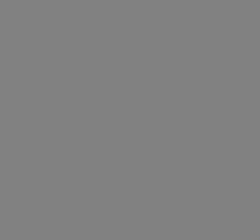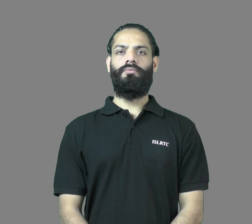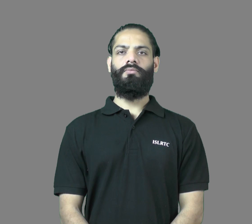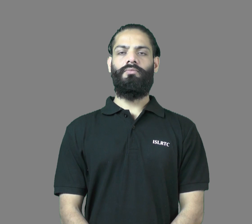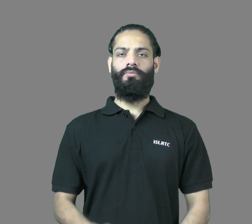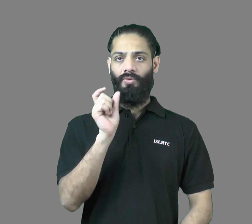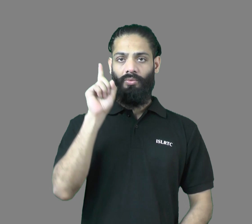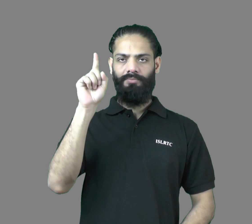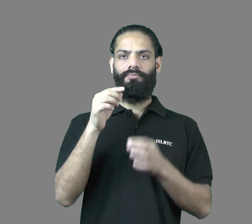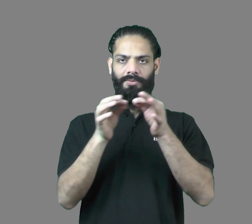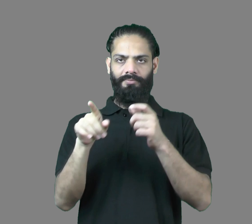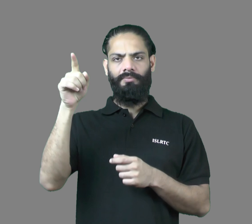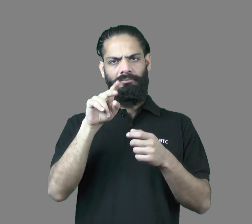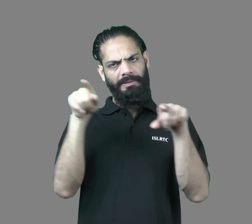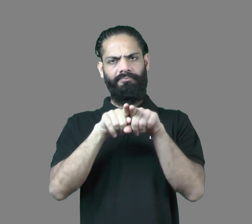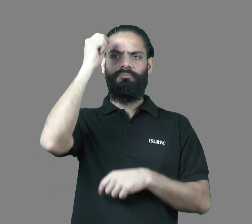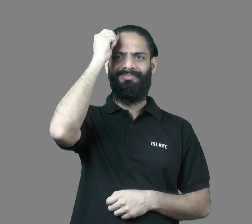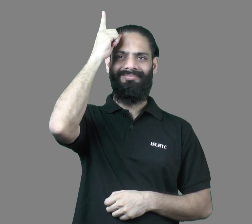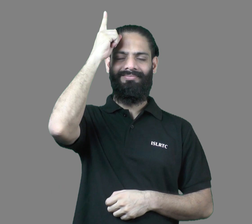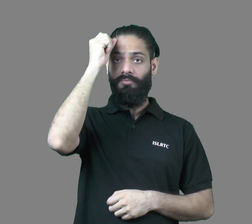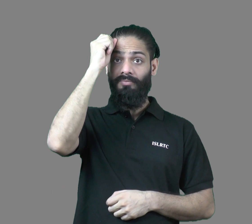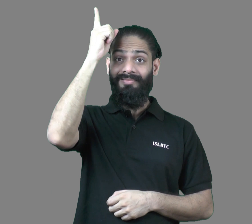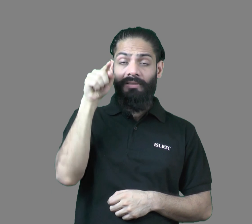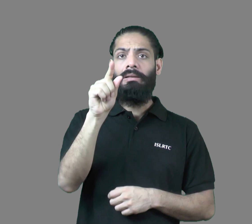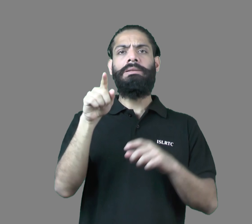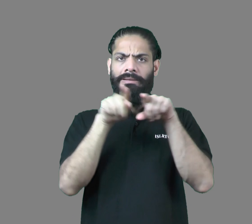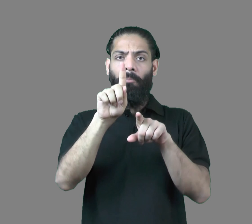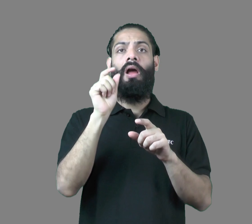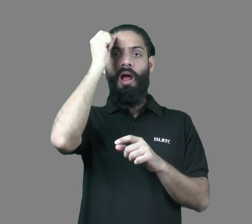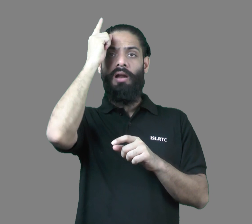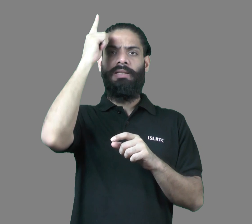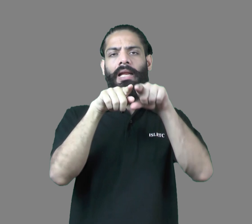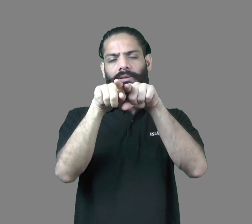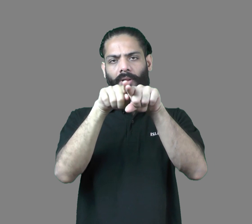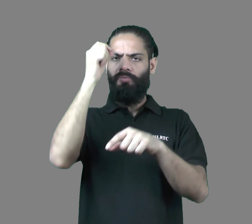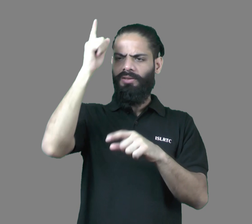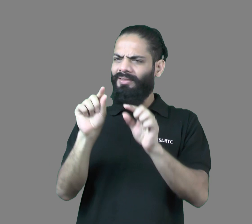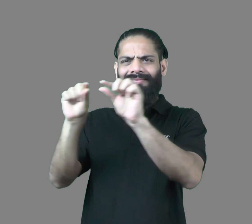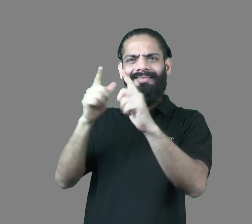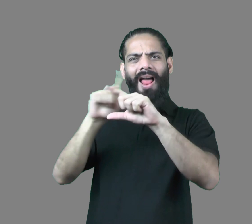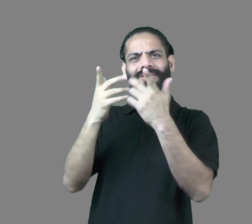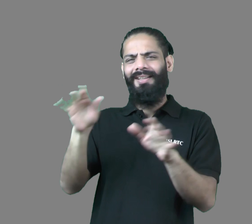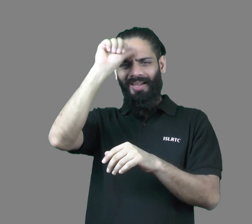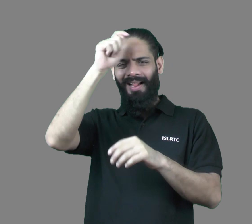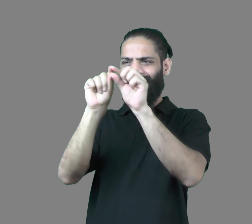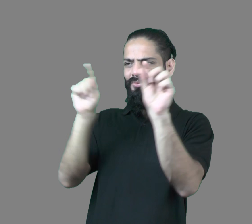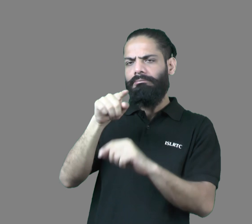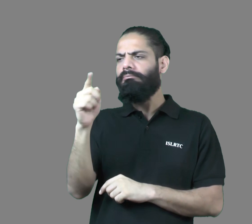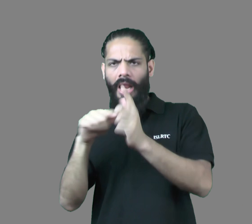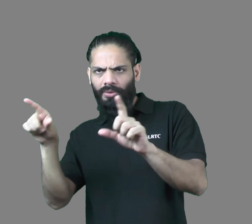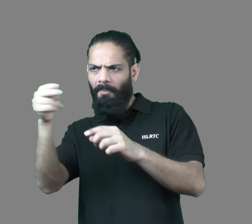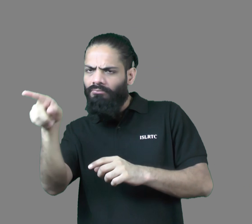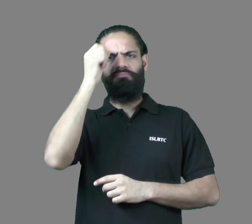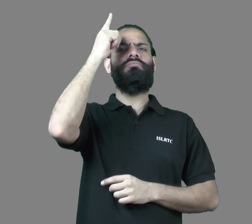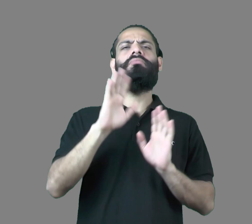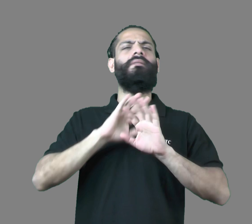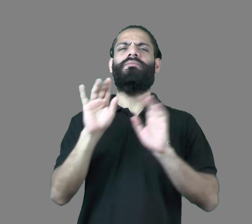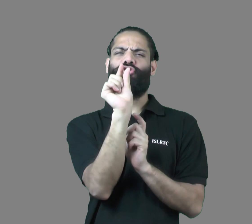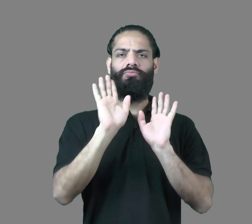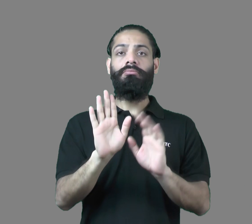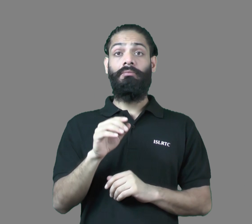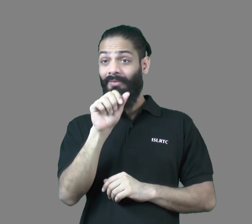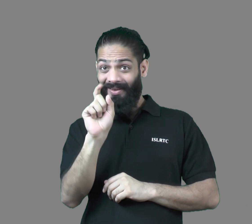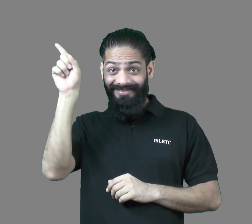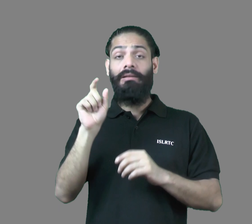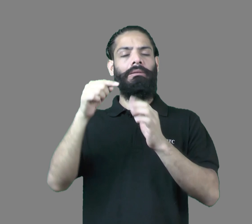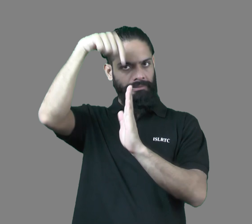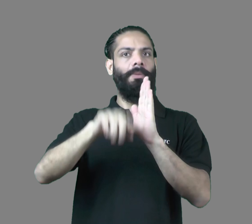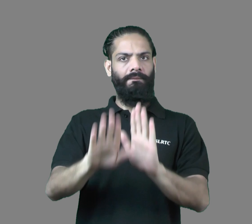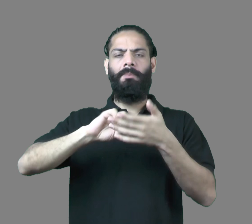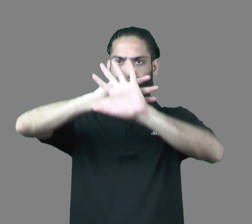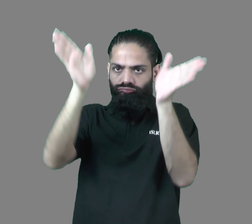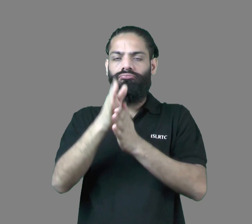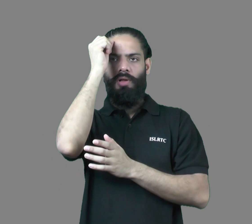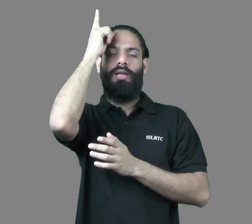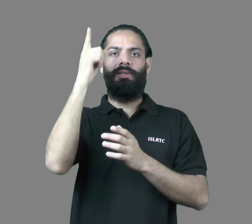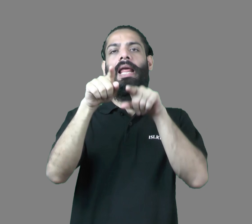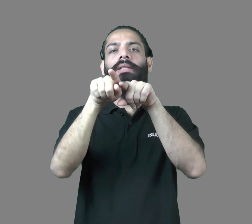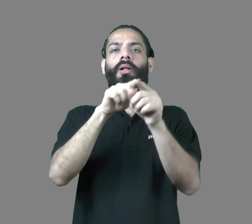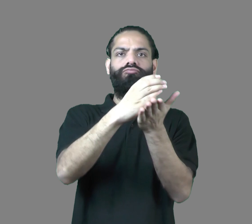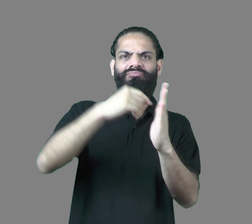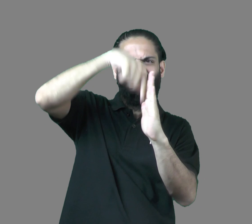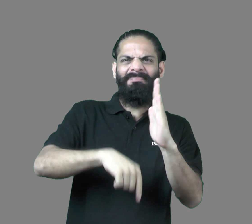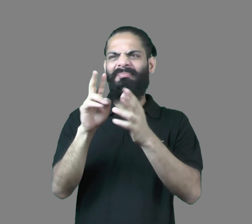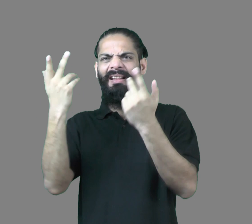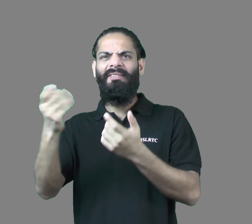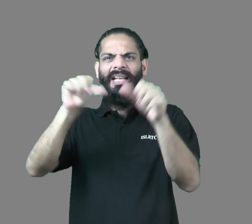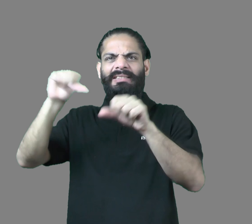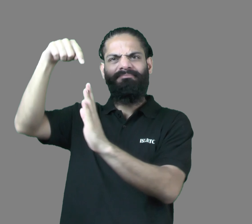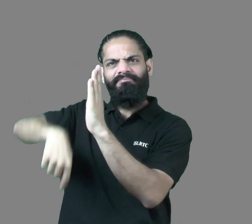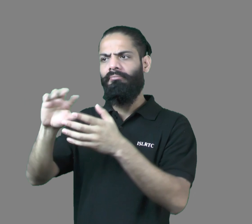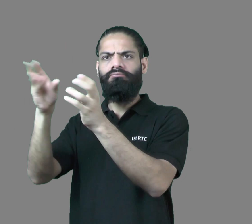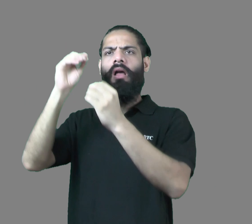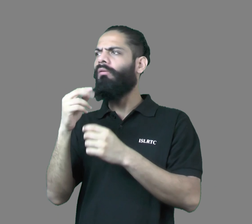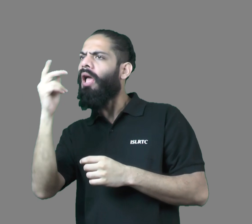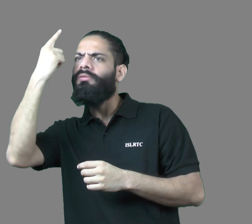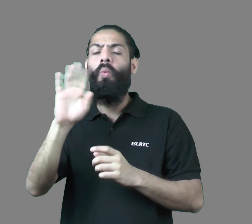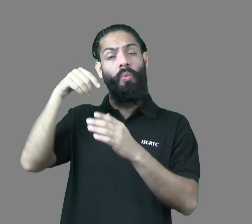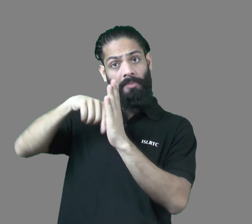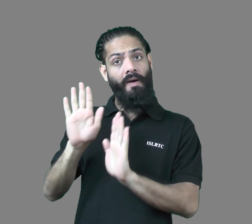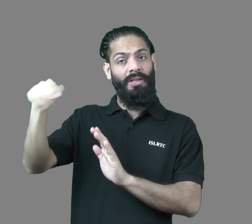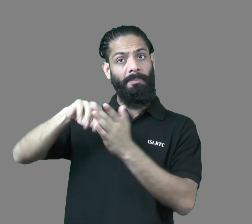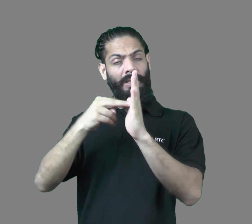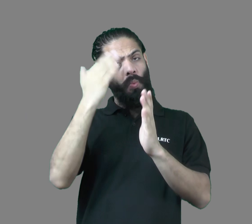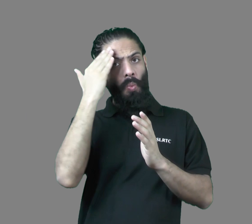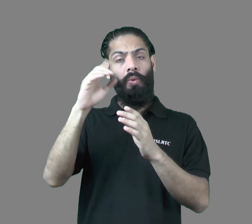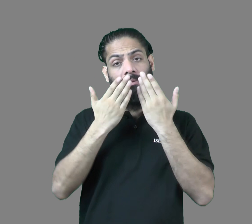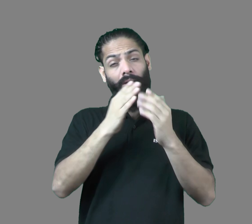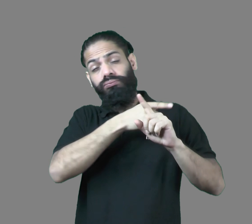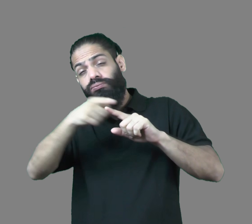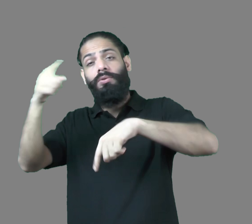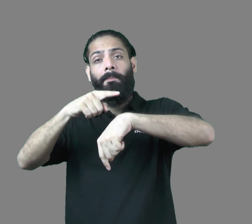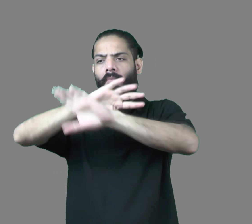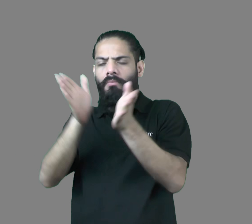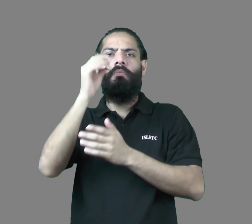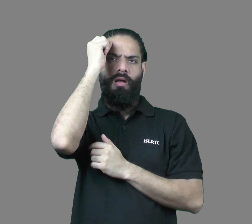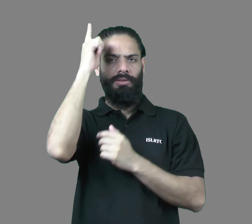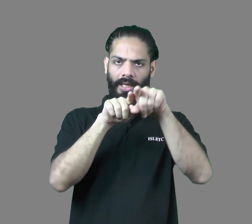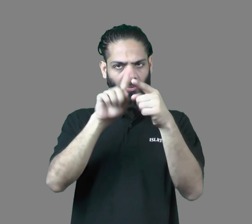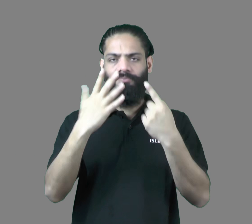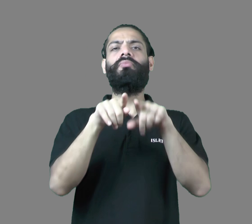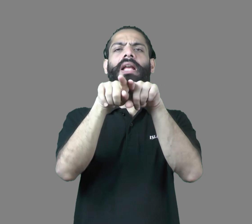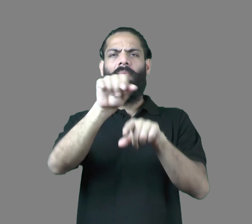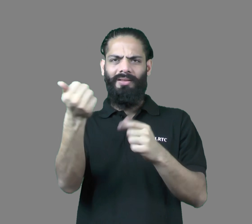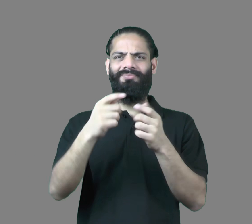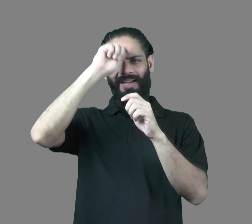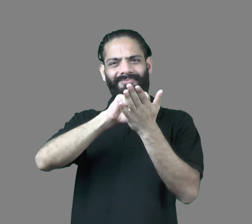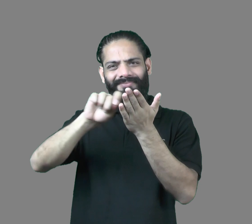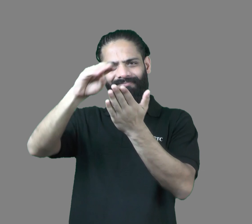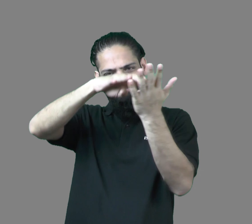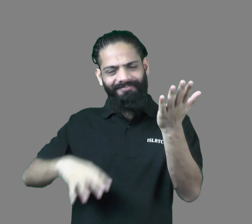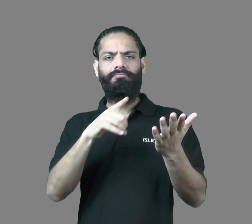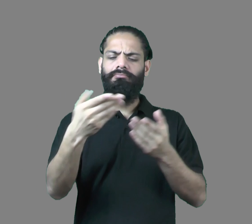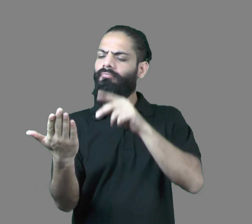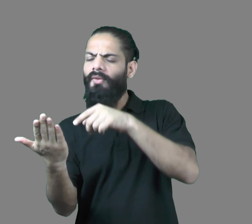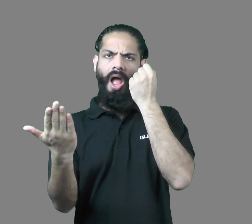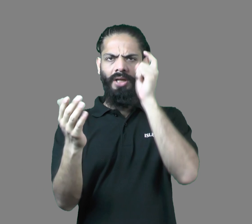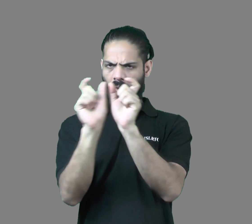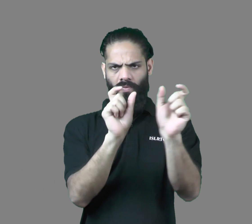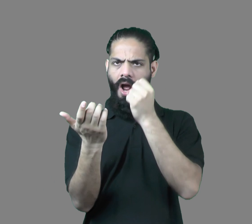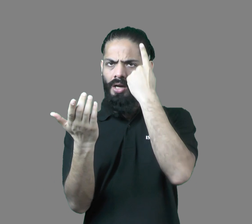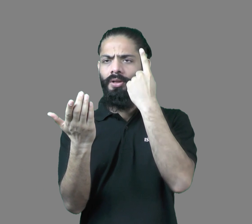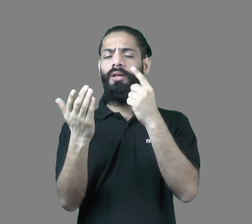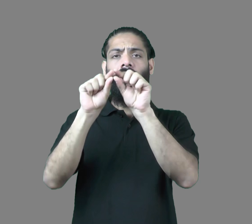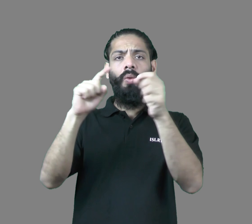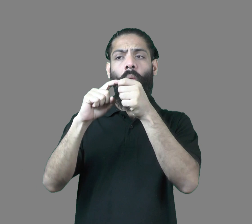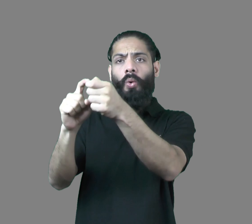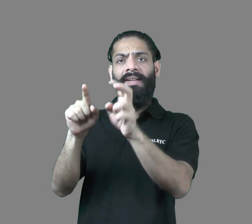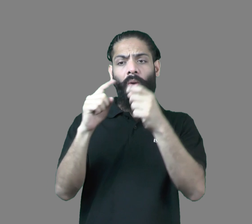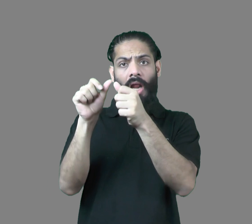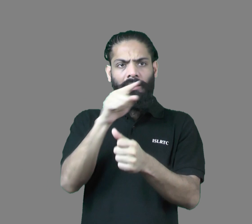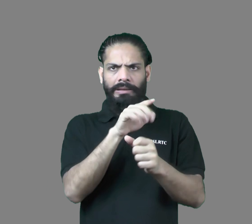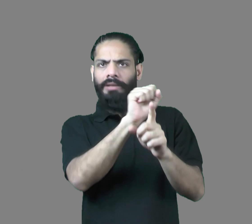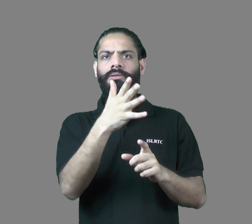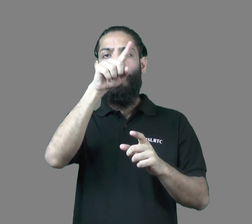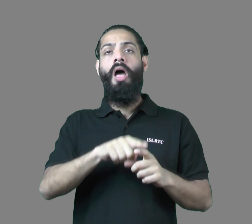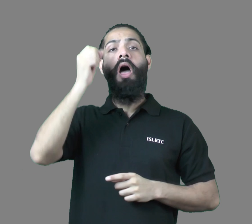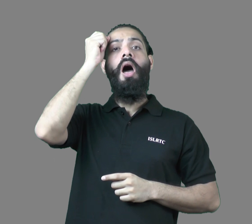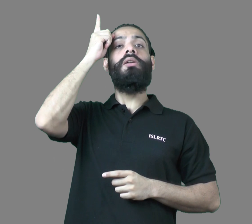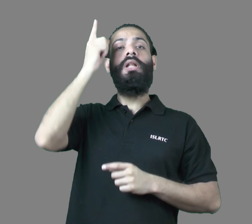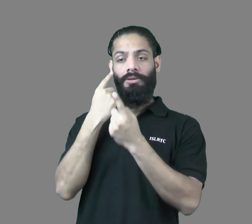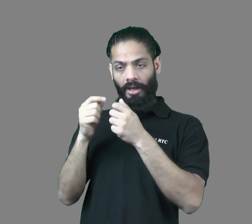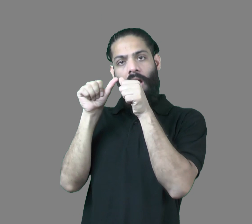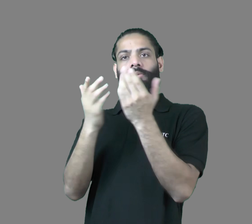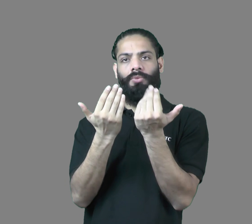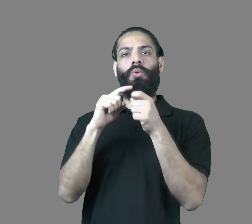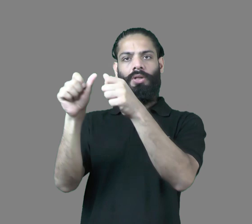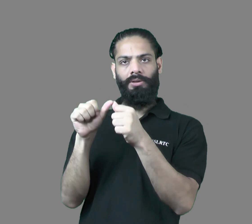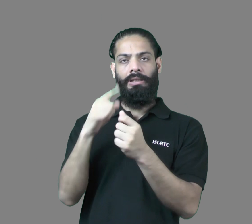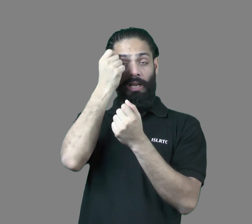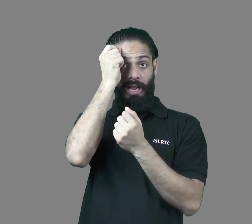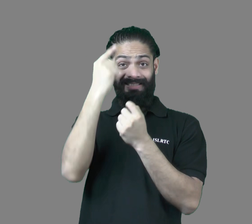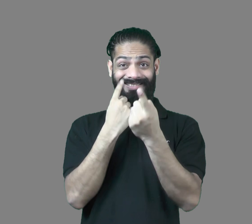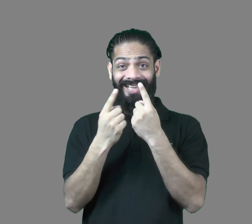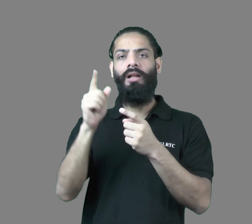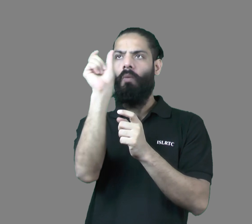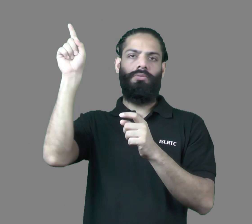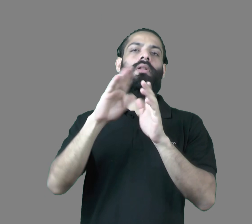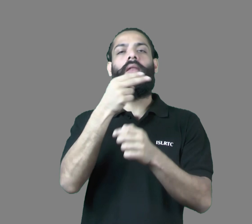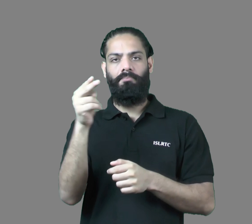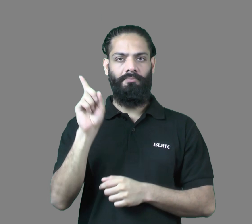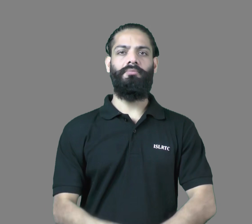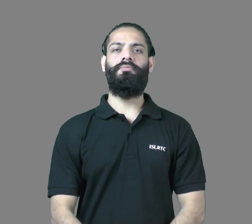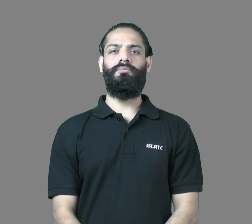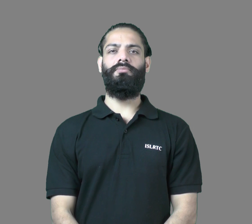Comprehension